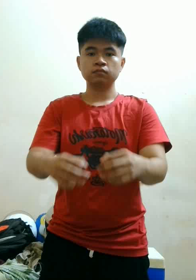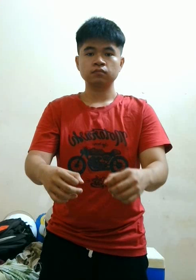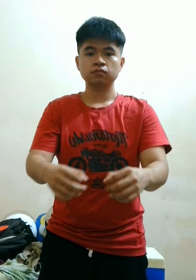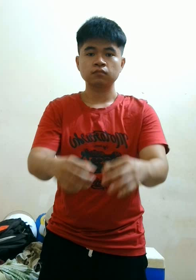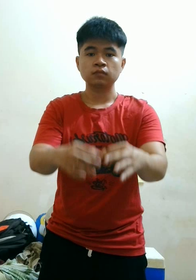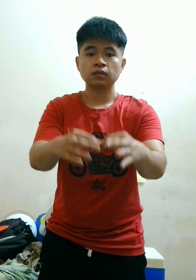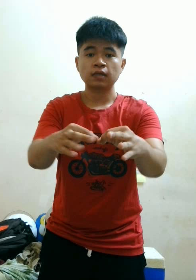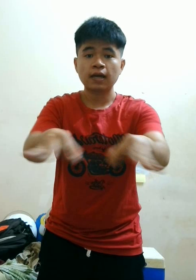cai gi